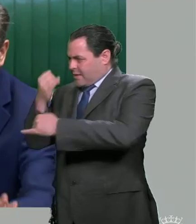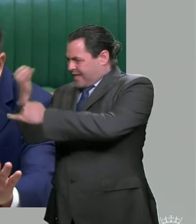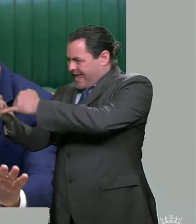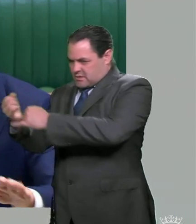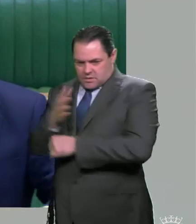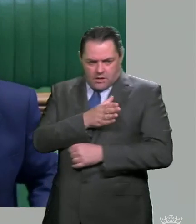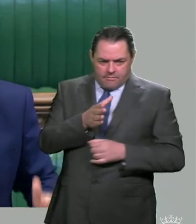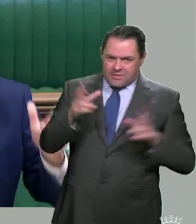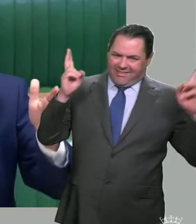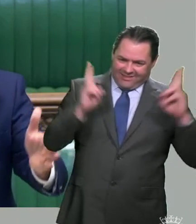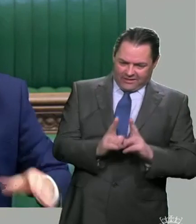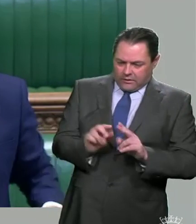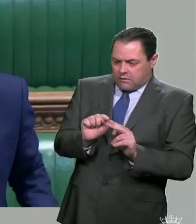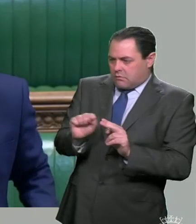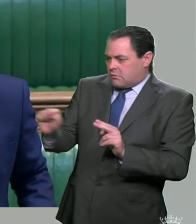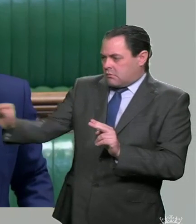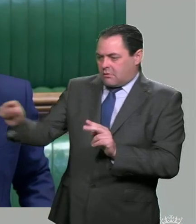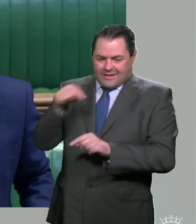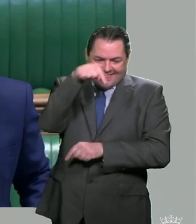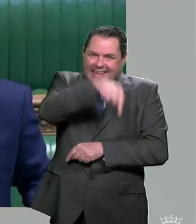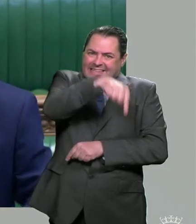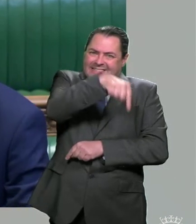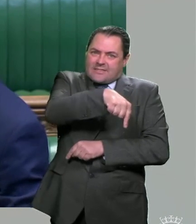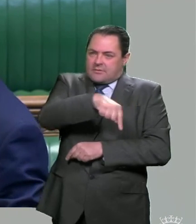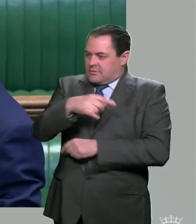That is the problem.